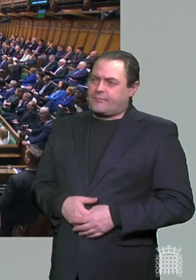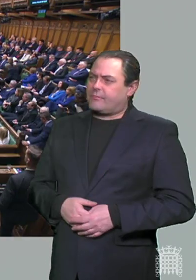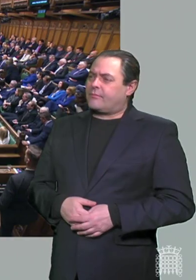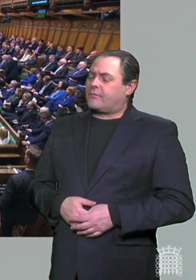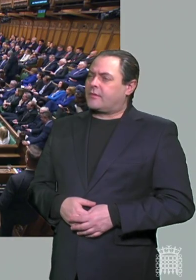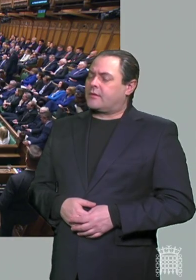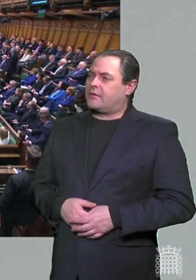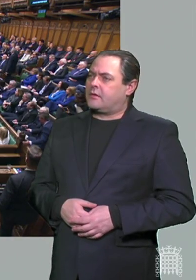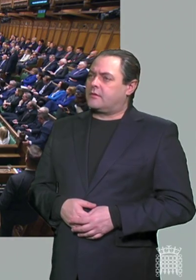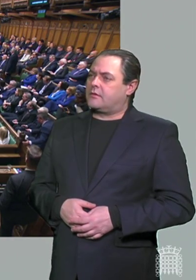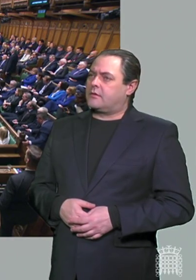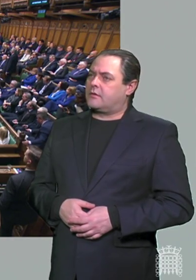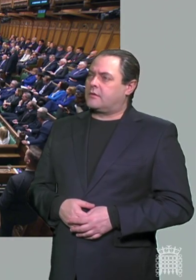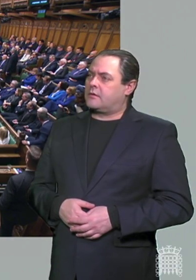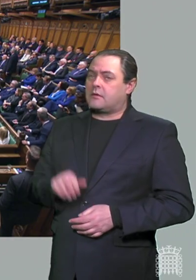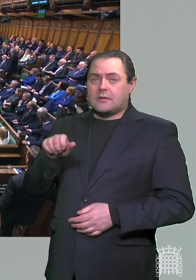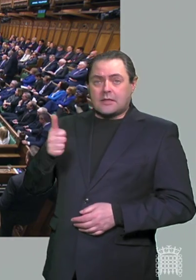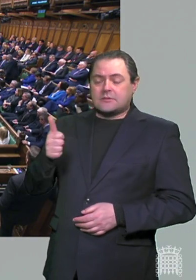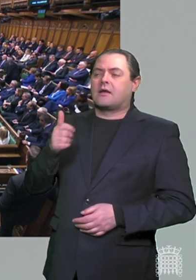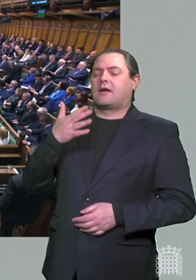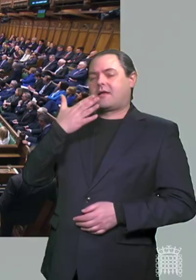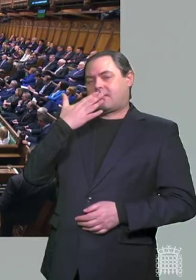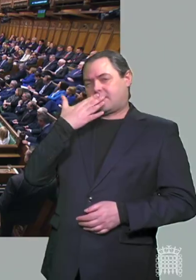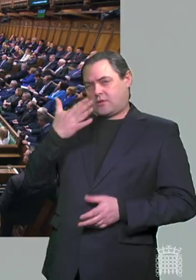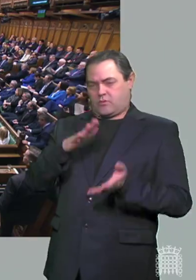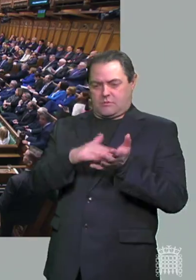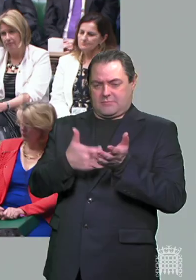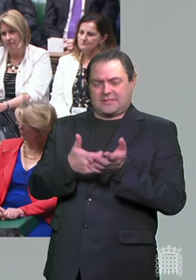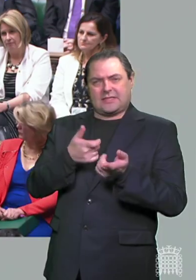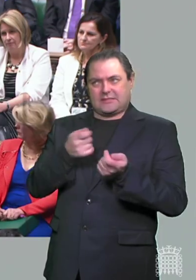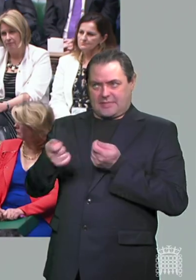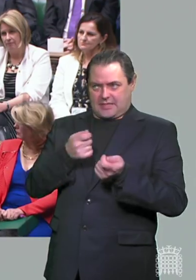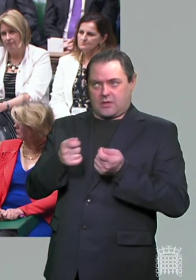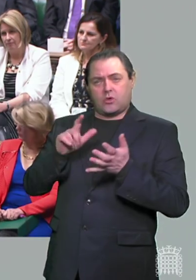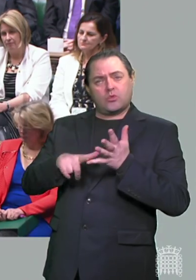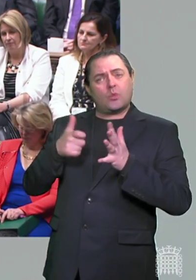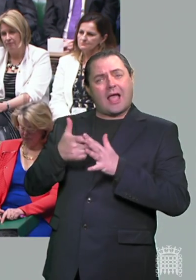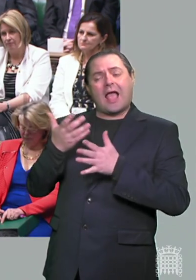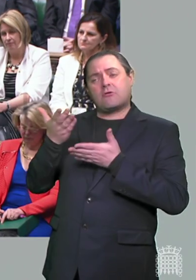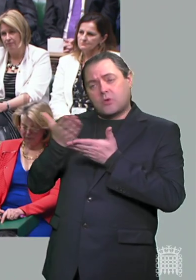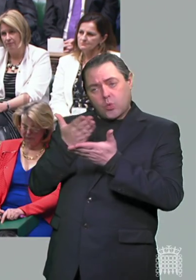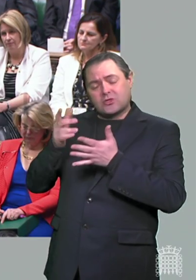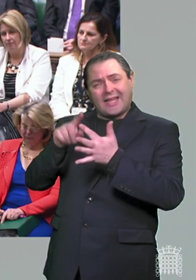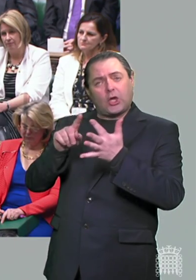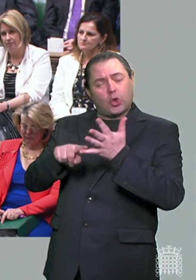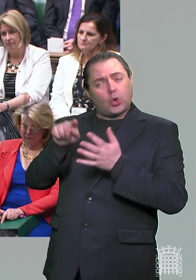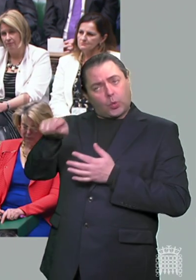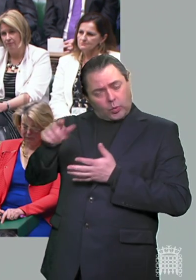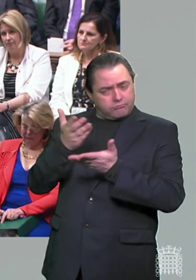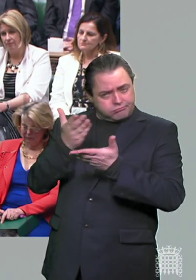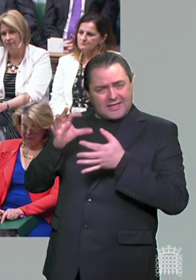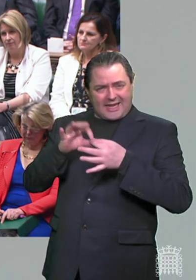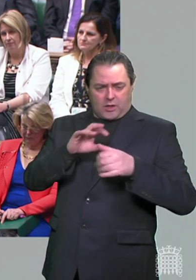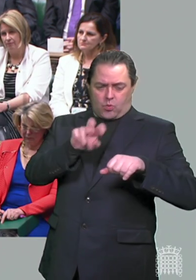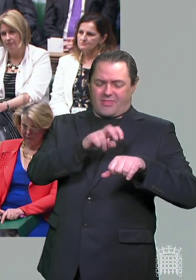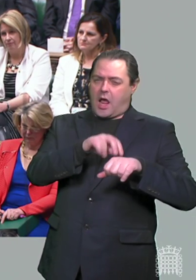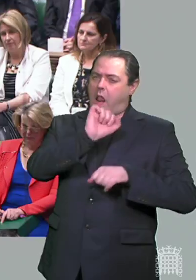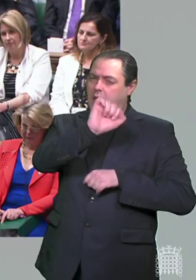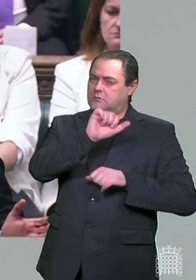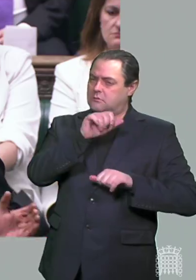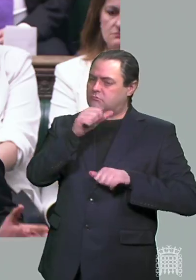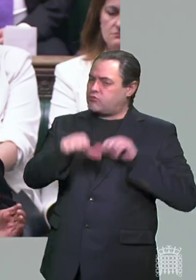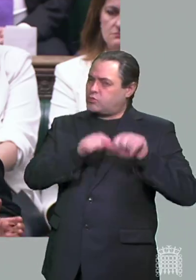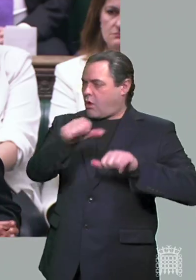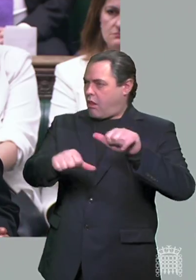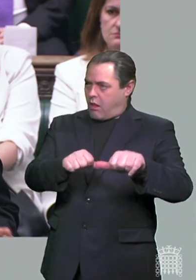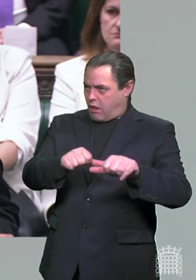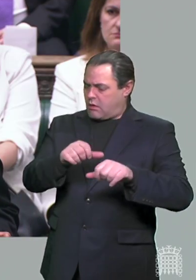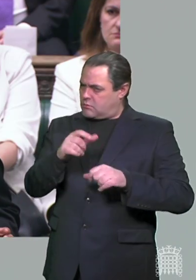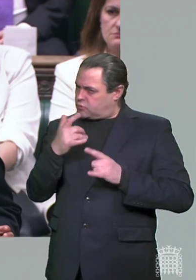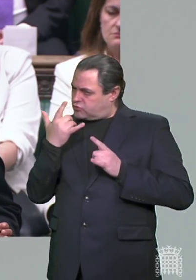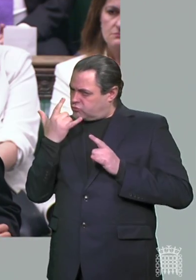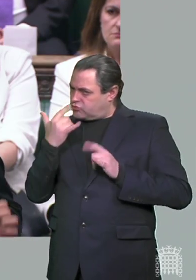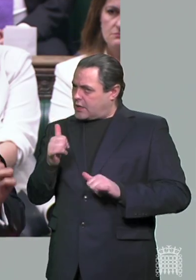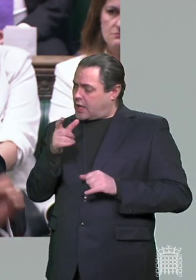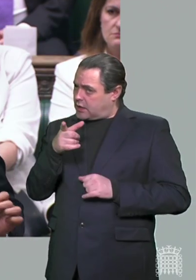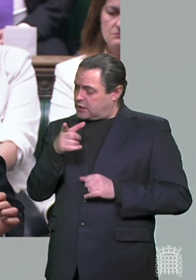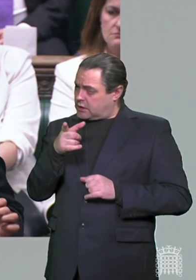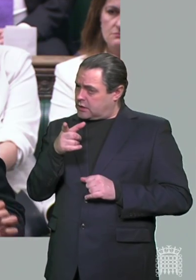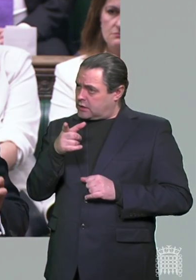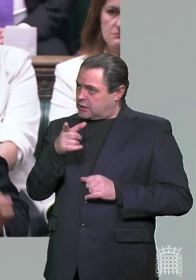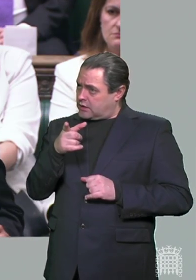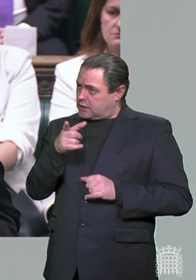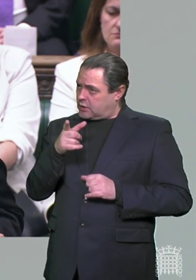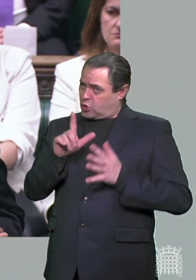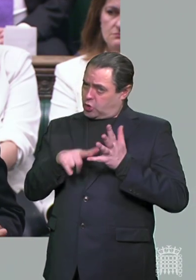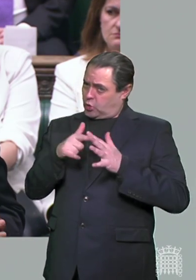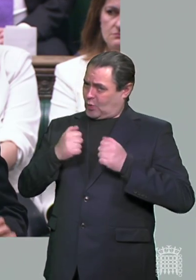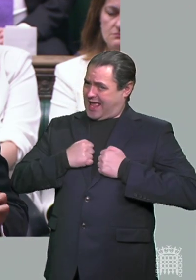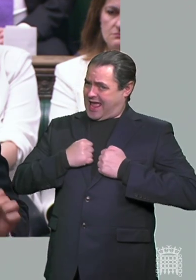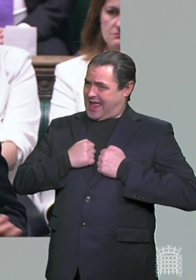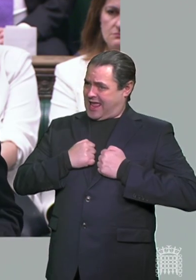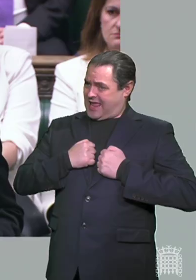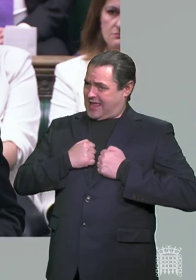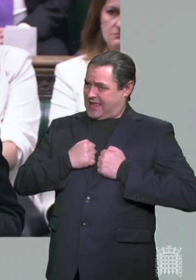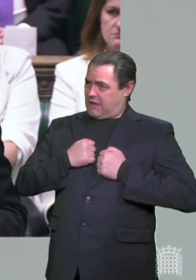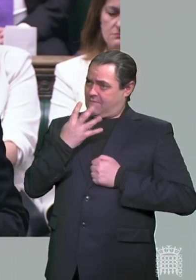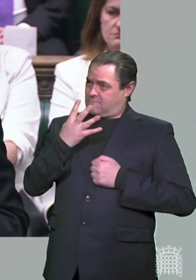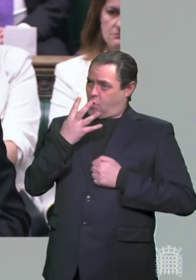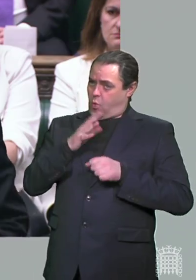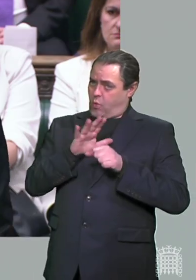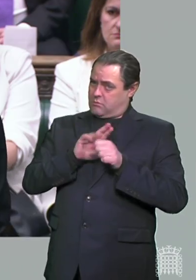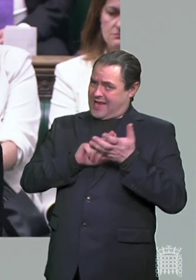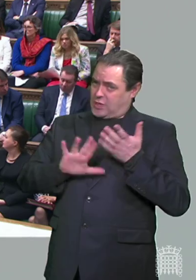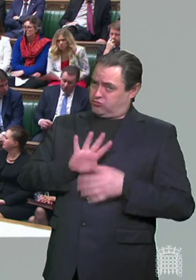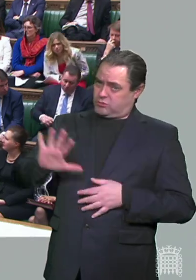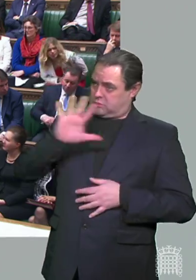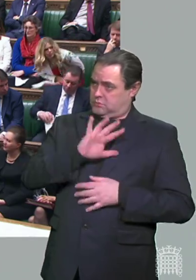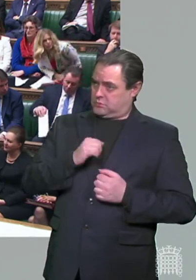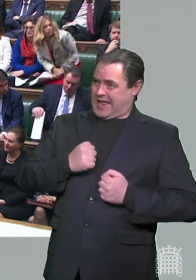Will the Prime Minister kindly confirm to the House that, in the United Kingdom Government’s negotiations with the EU regarding the Northern Ireland protocol, the sovereignty of the United Kingdom and its four nations will not be compromised?